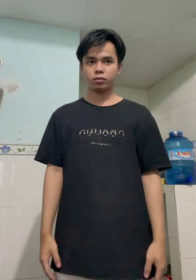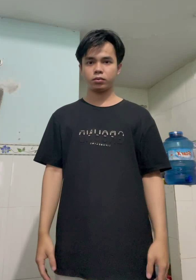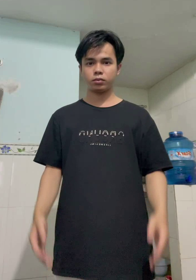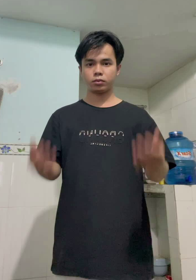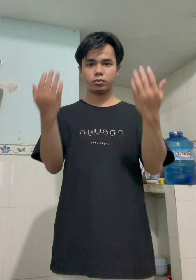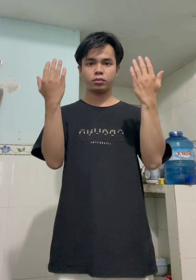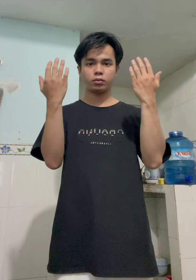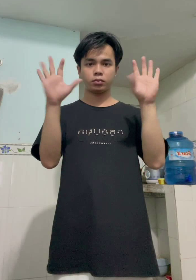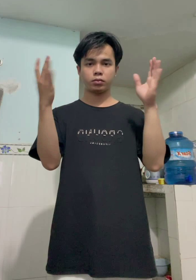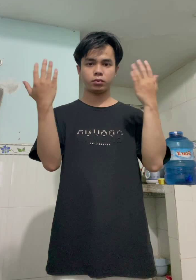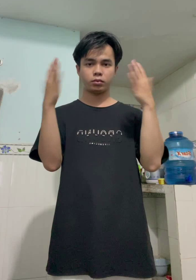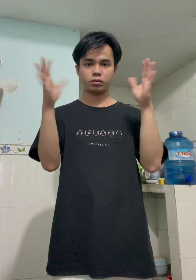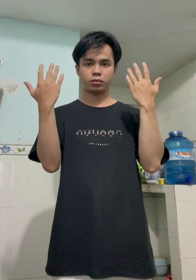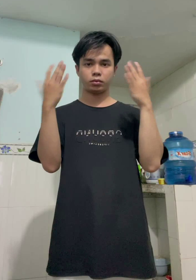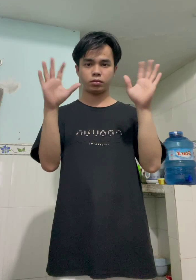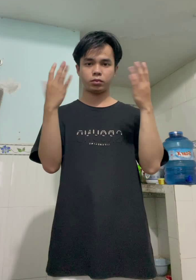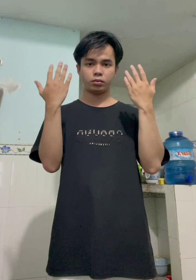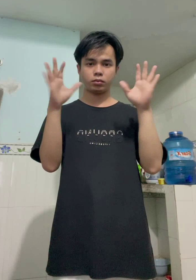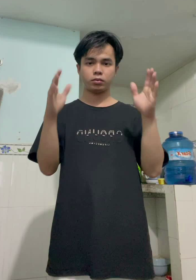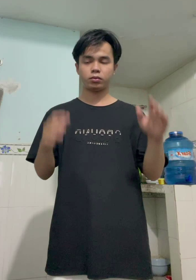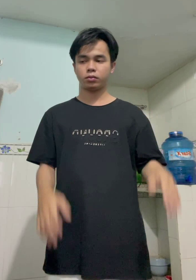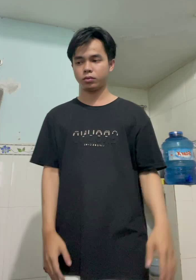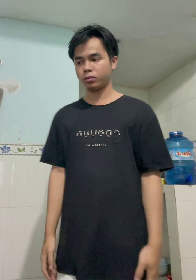vo tay